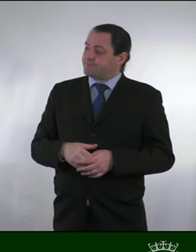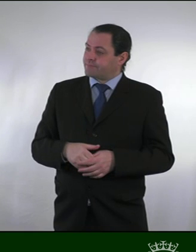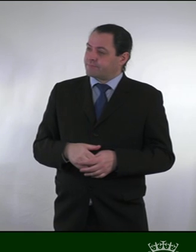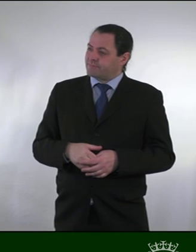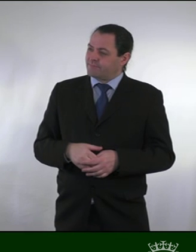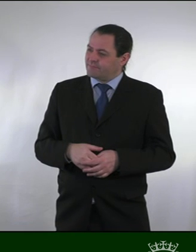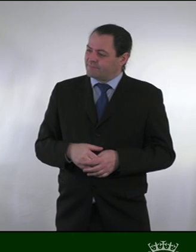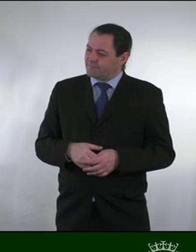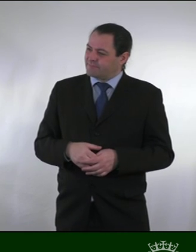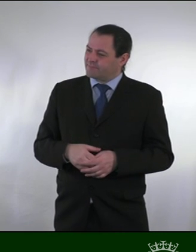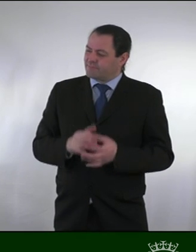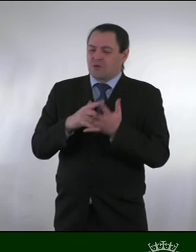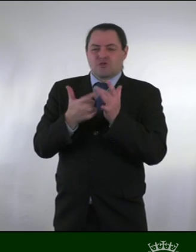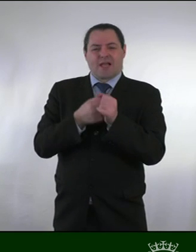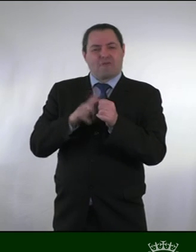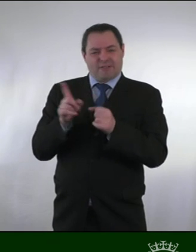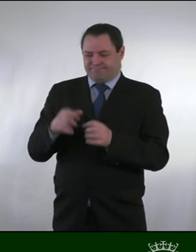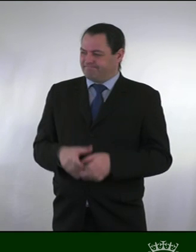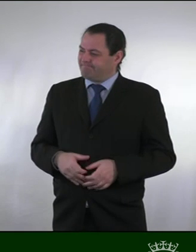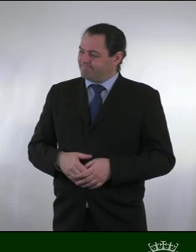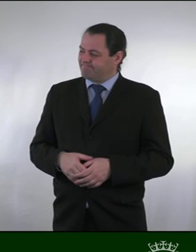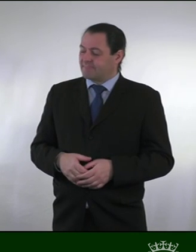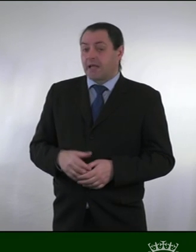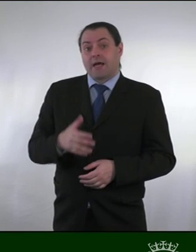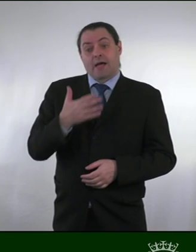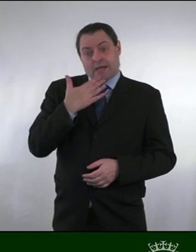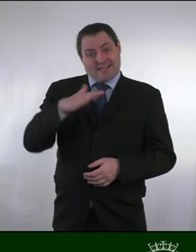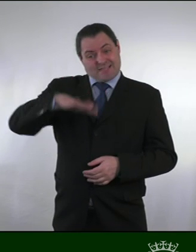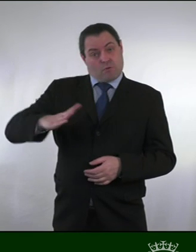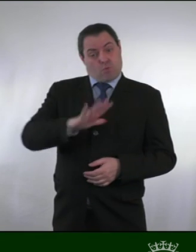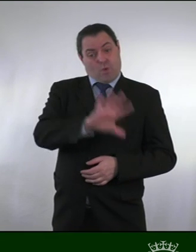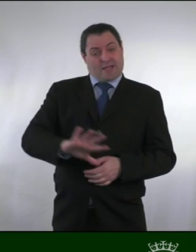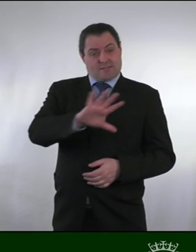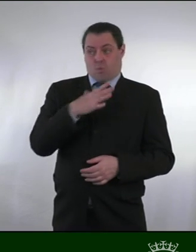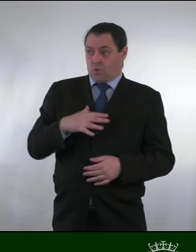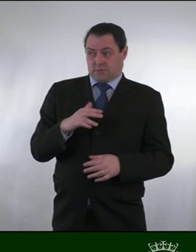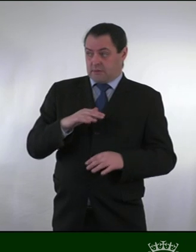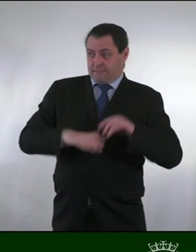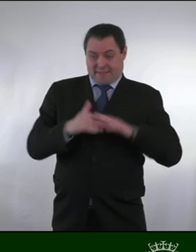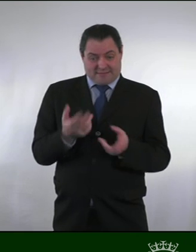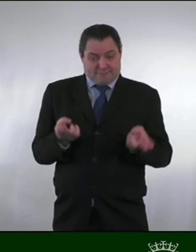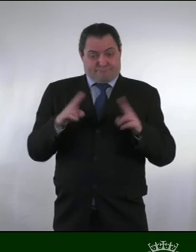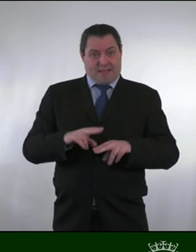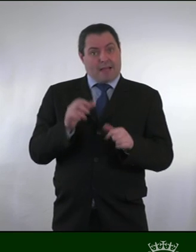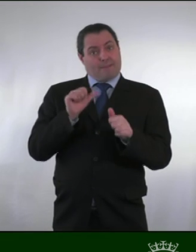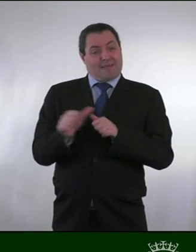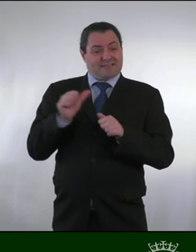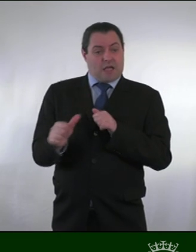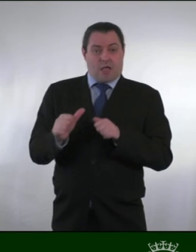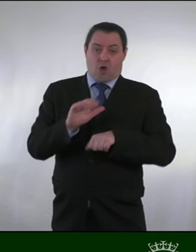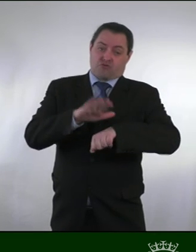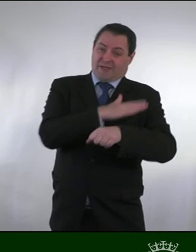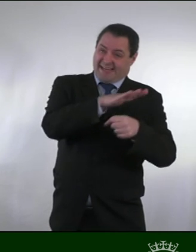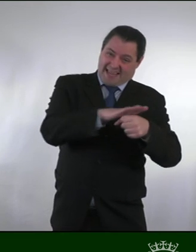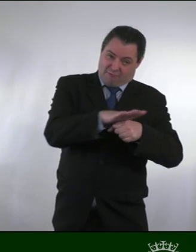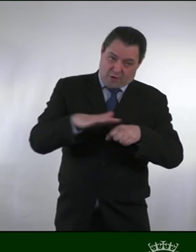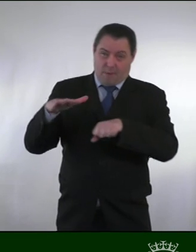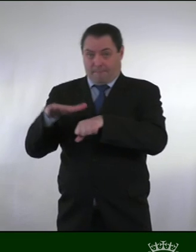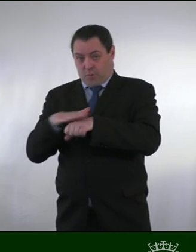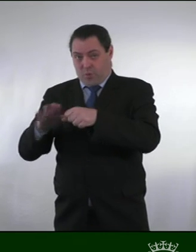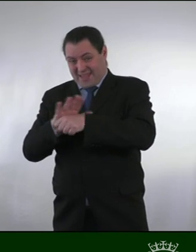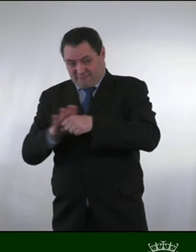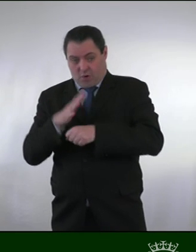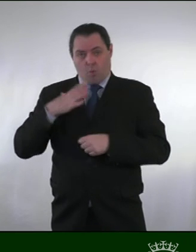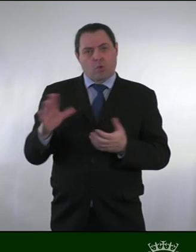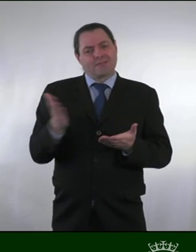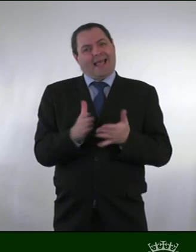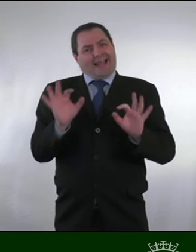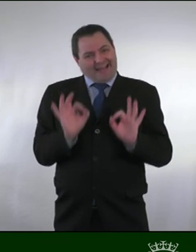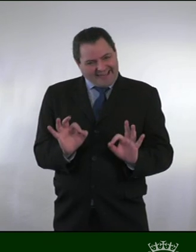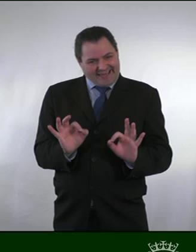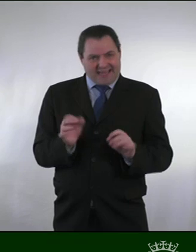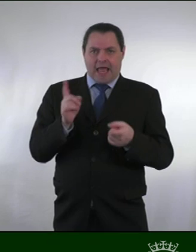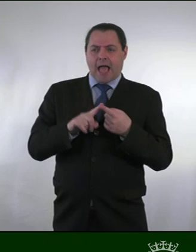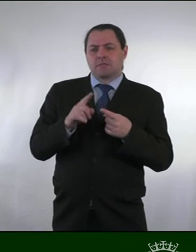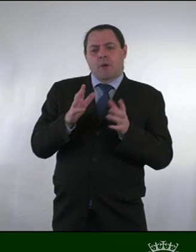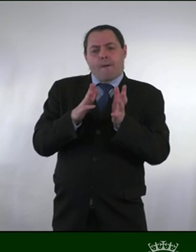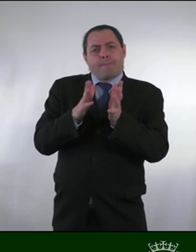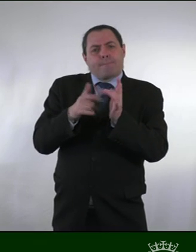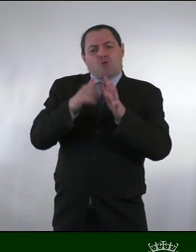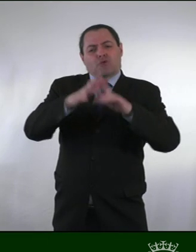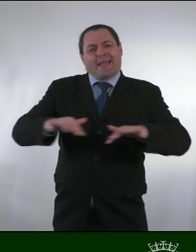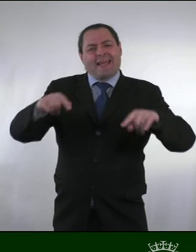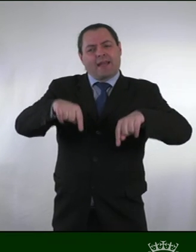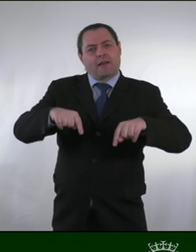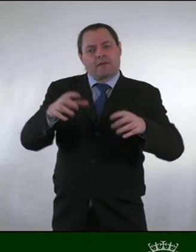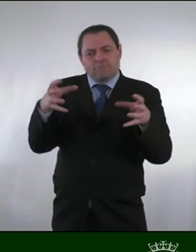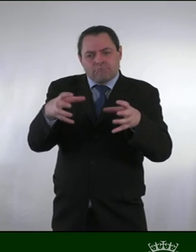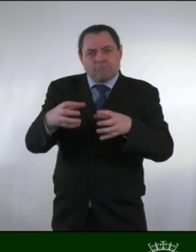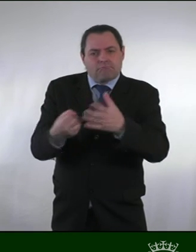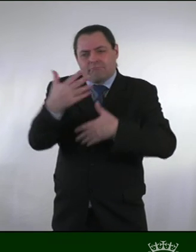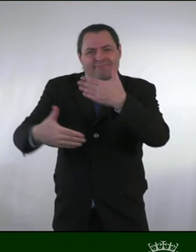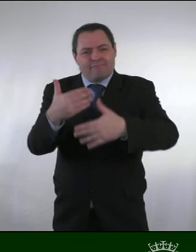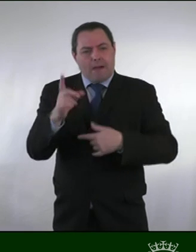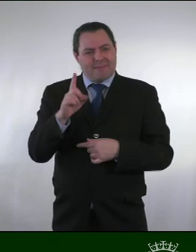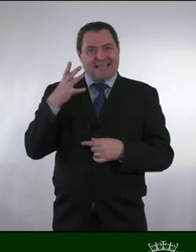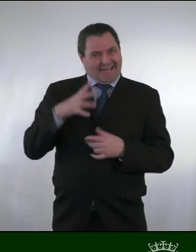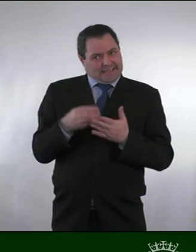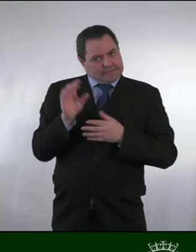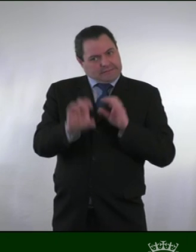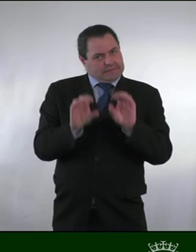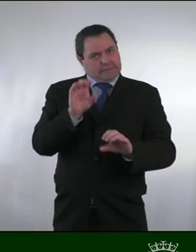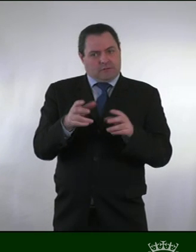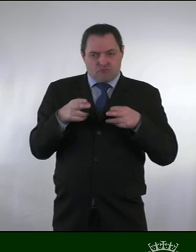The south-west has an ambitious programme to build back better in both the green and blue sectors, investing in both clean growth and marine high-tech clusters, but to do so, we will need continued investment in our infrastructure.